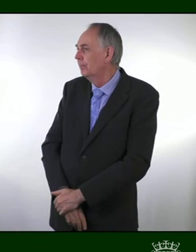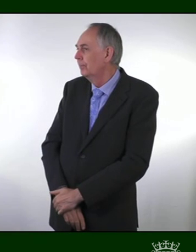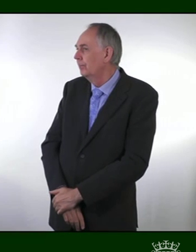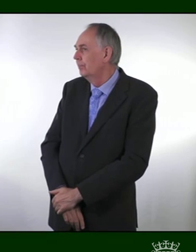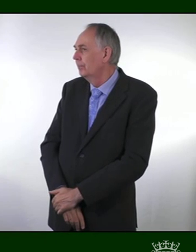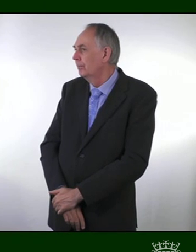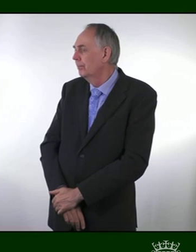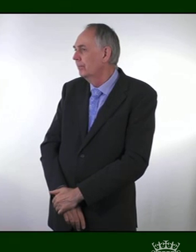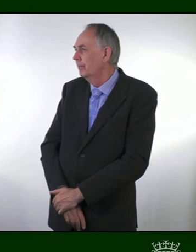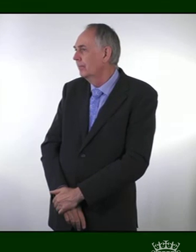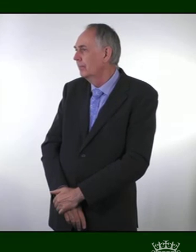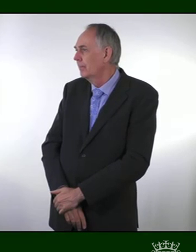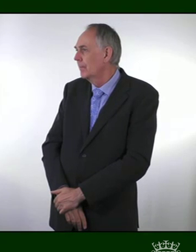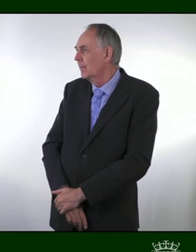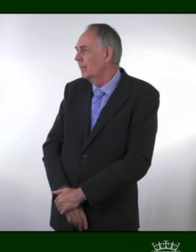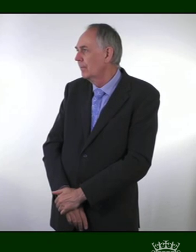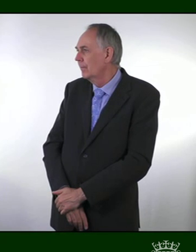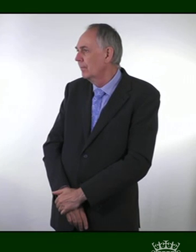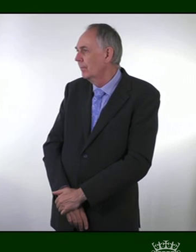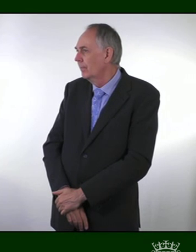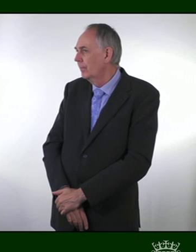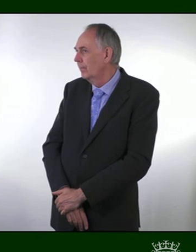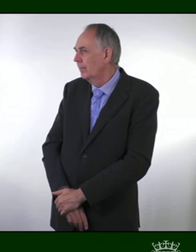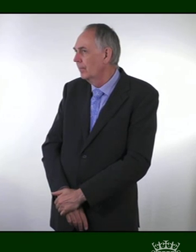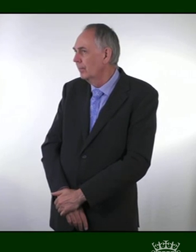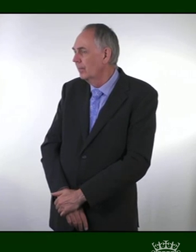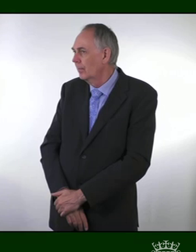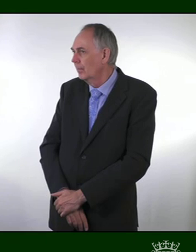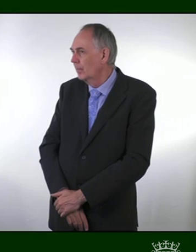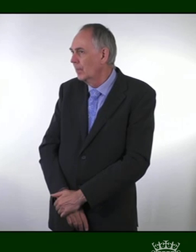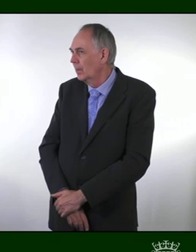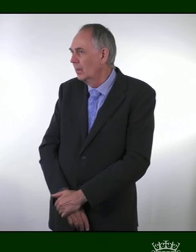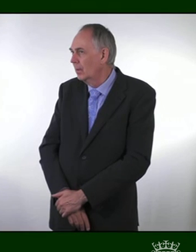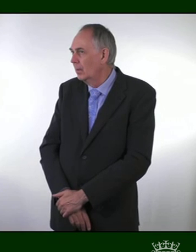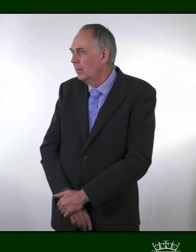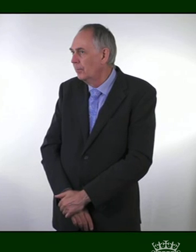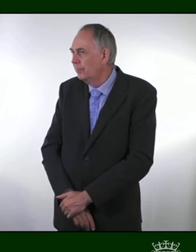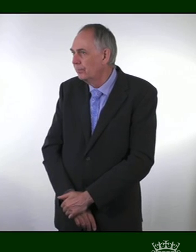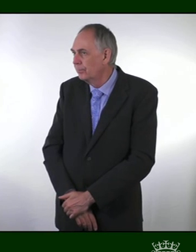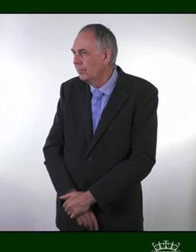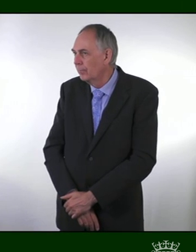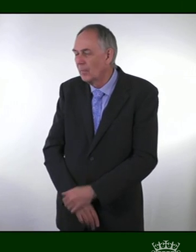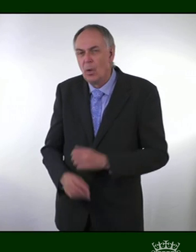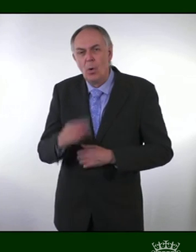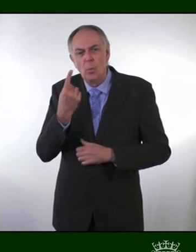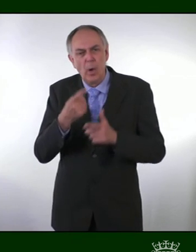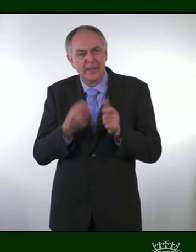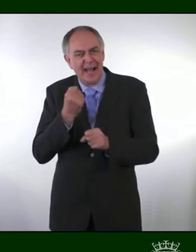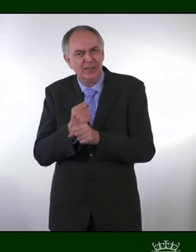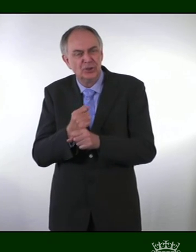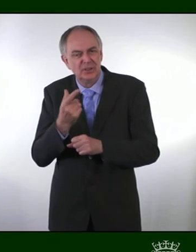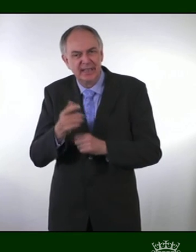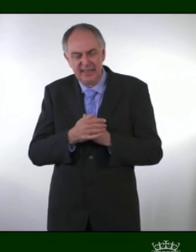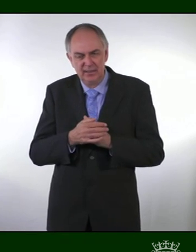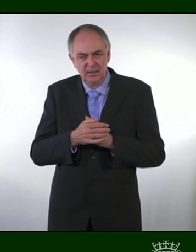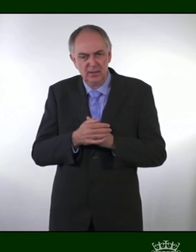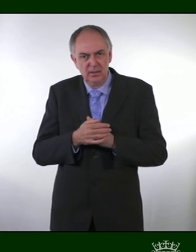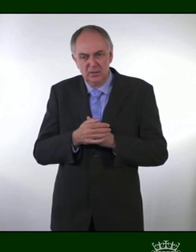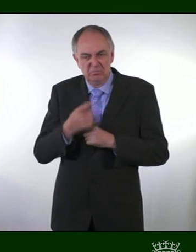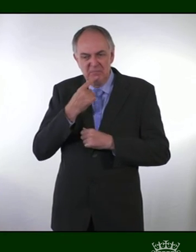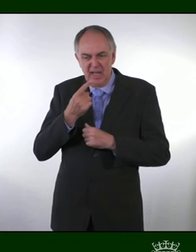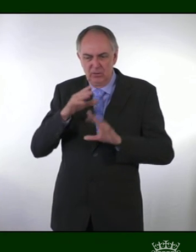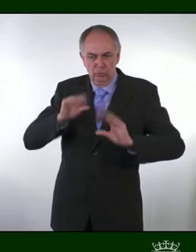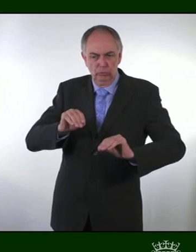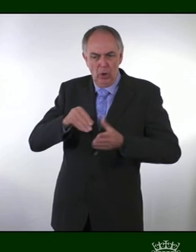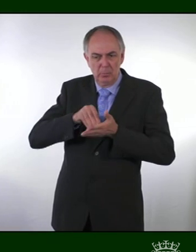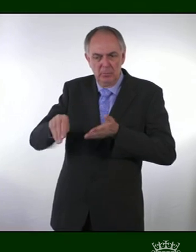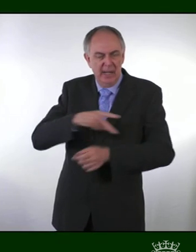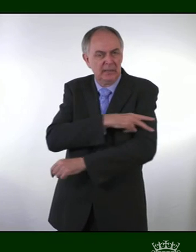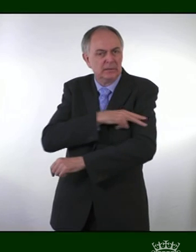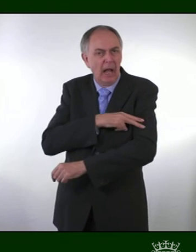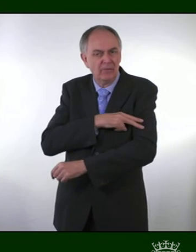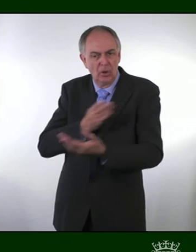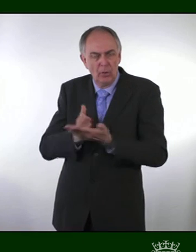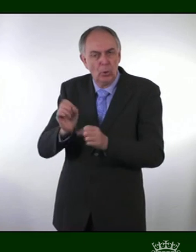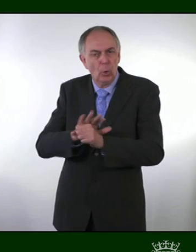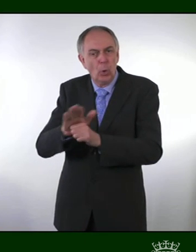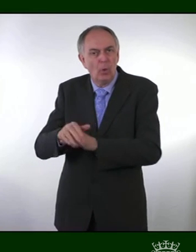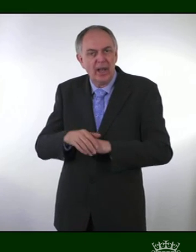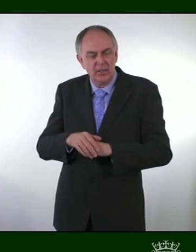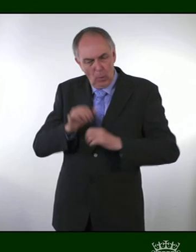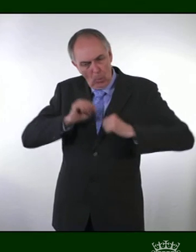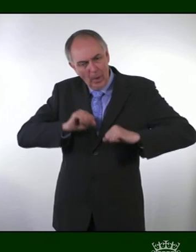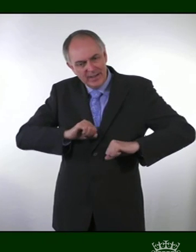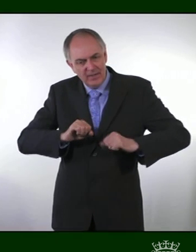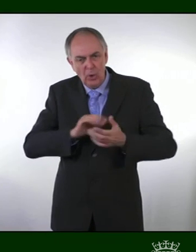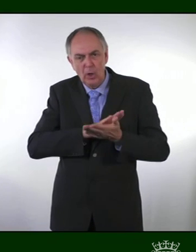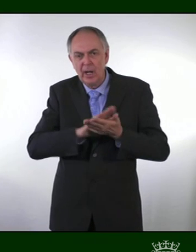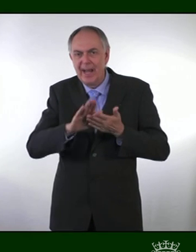As if BA’s behaviour has not been bad enough, an agency in its supply chain, Shorterm, did not pay staff during the covid crisis, claiming that it was awaiting clarification from HMRC about furlough.